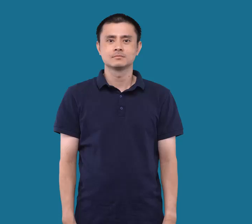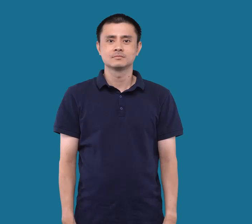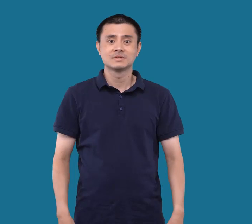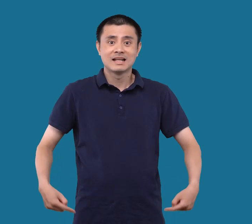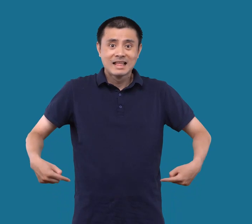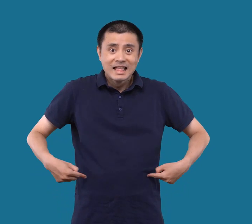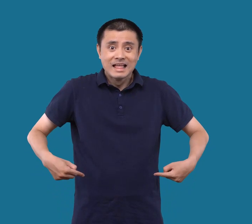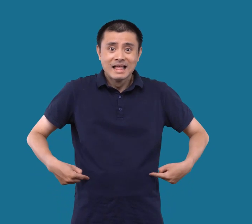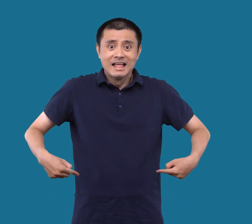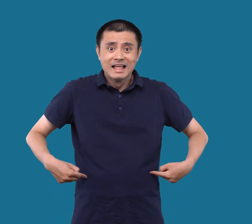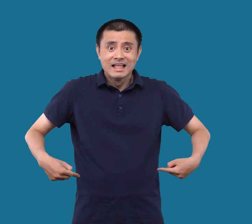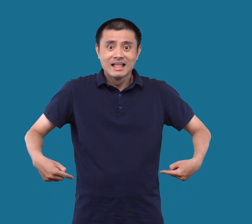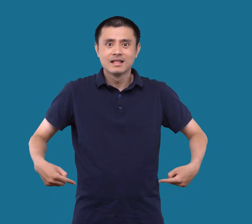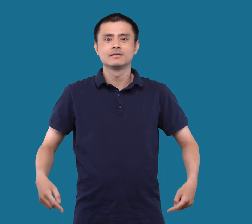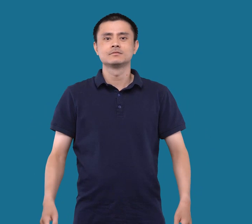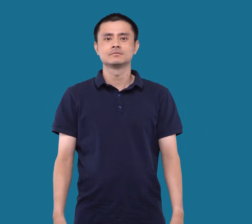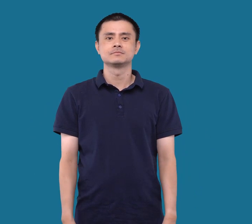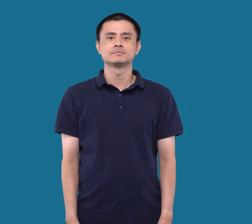cù